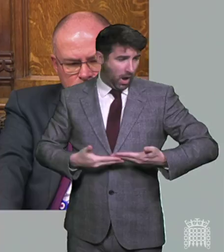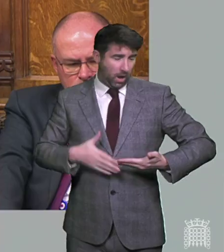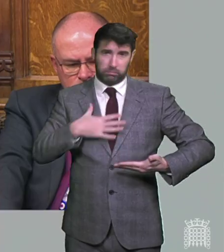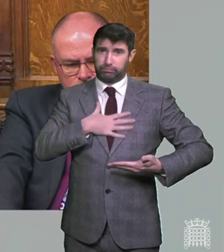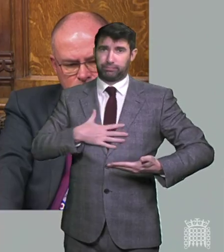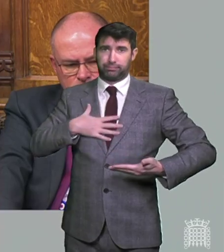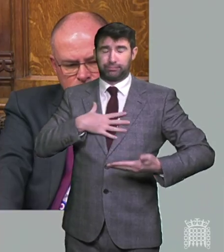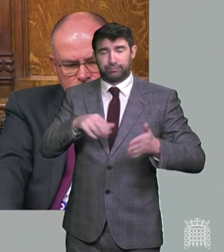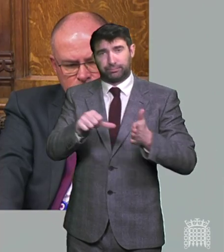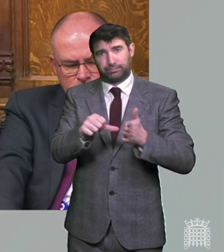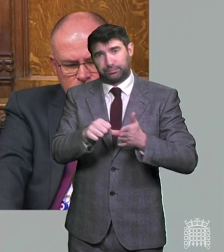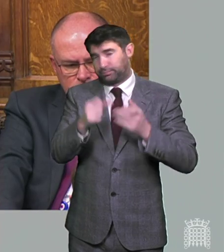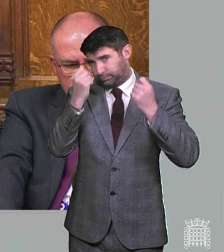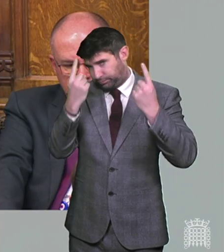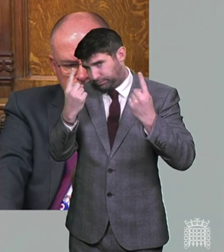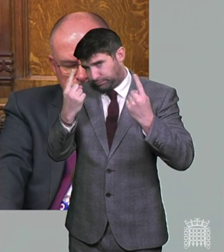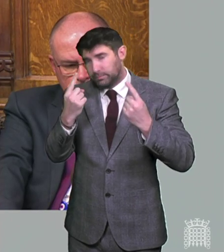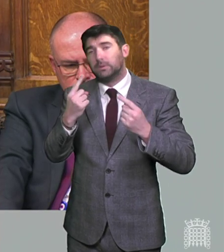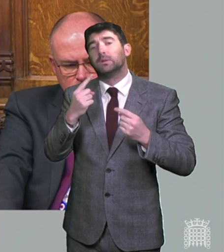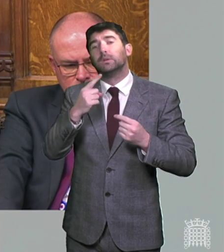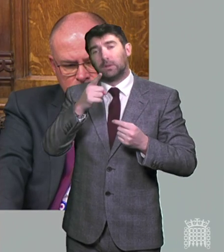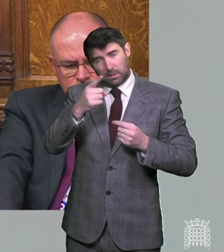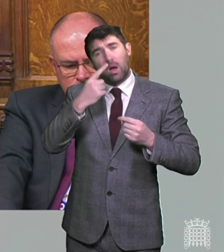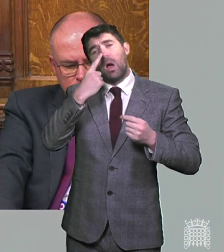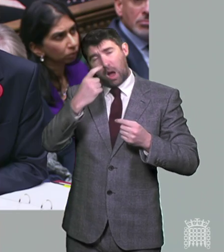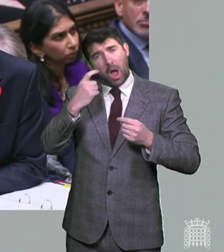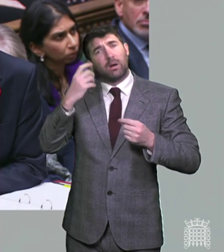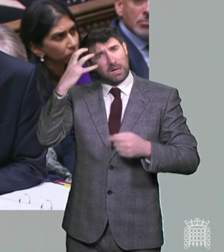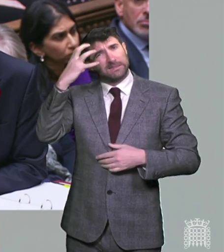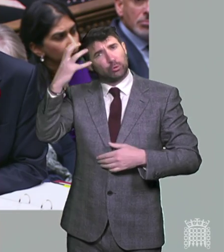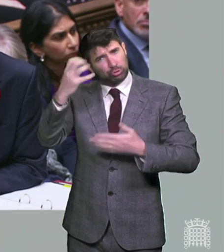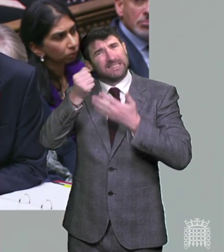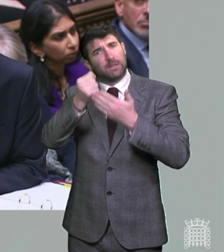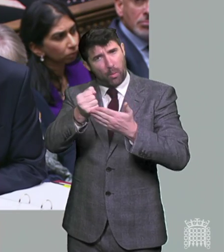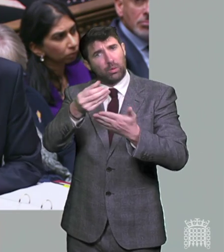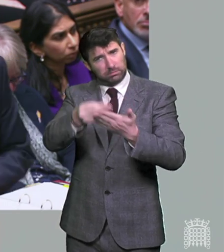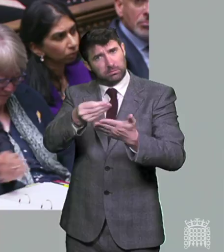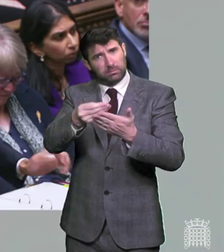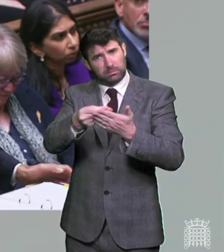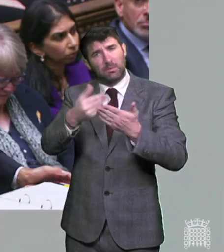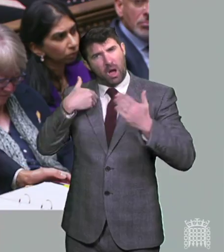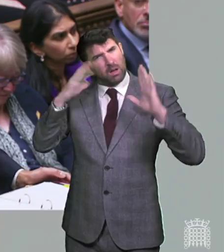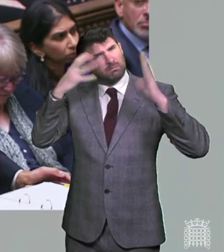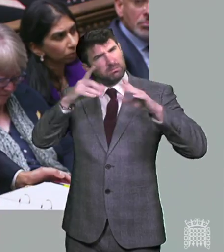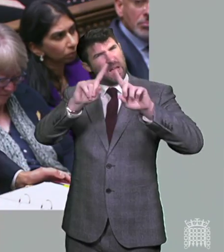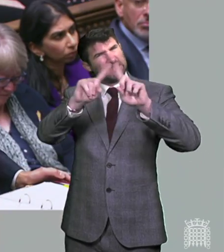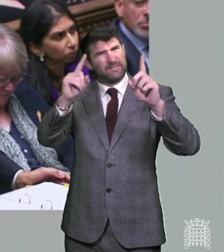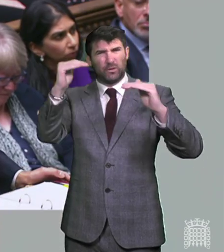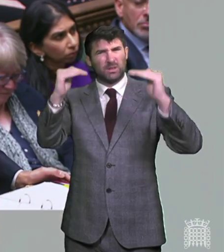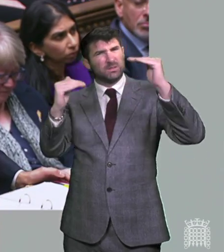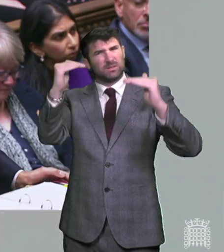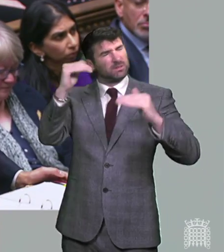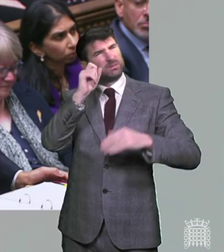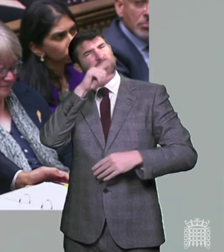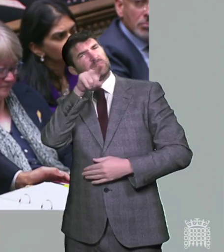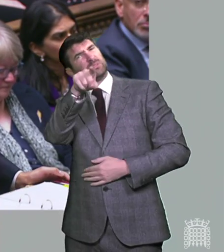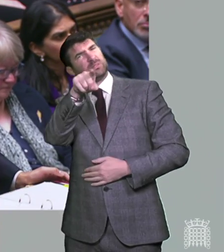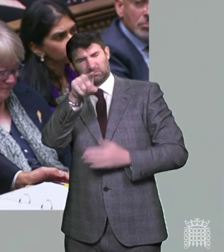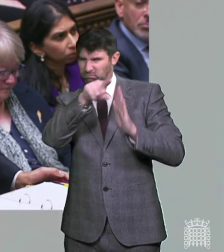Employed parents can benefit from statutory support depending on personal circumstances, and I am concerned to hear that that is not happening in this case.